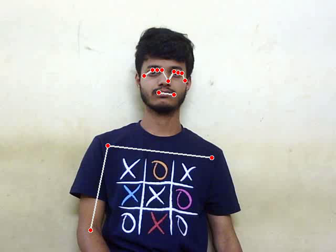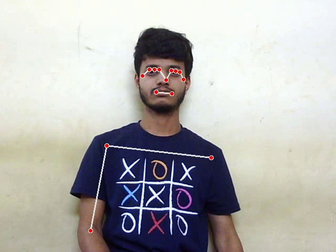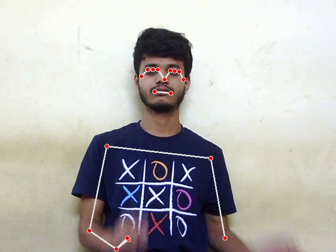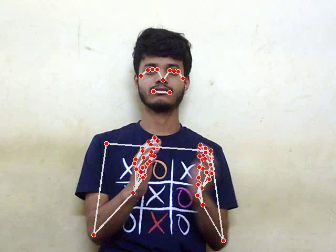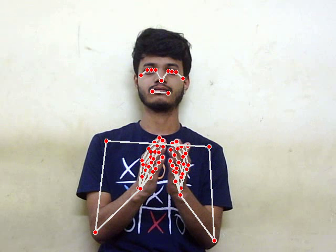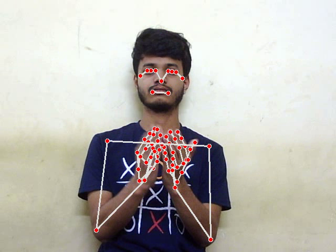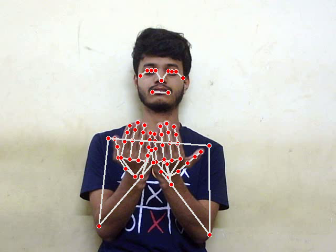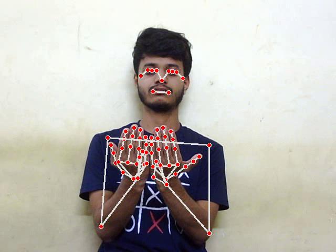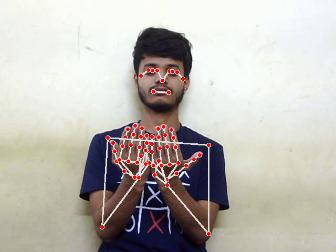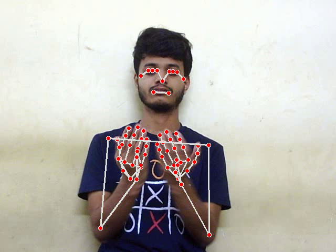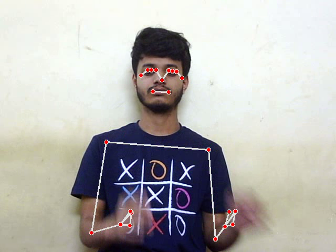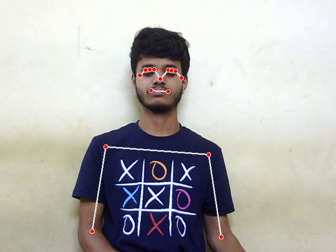book